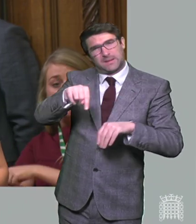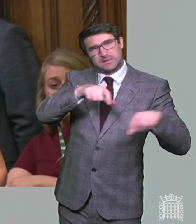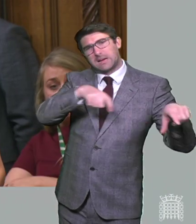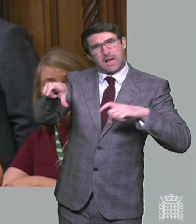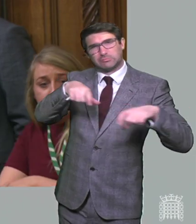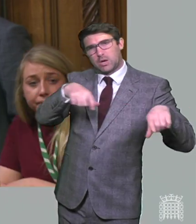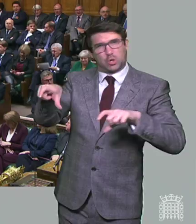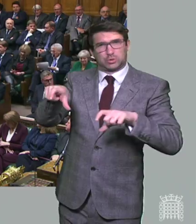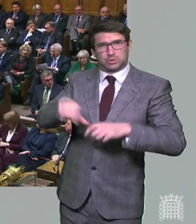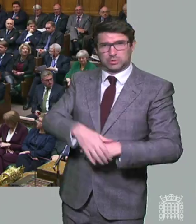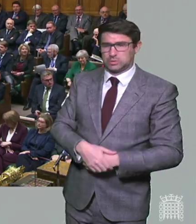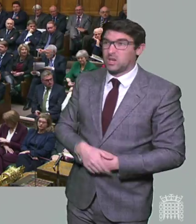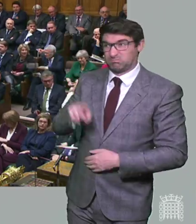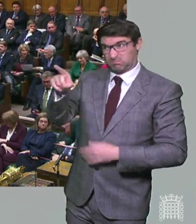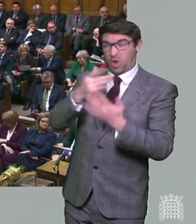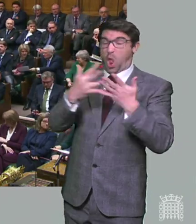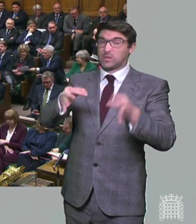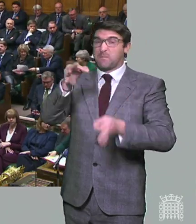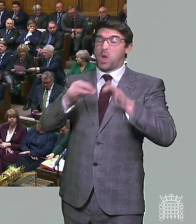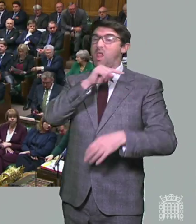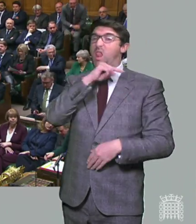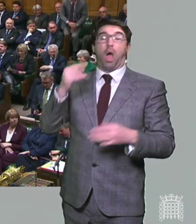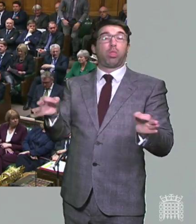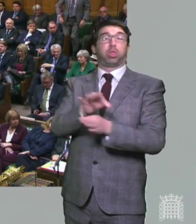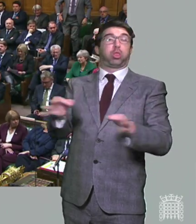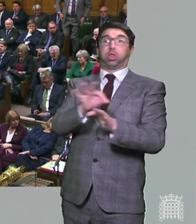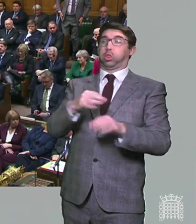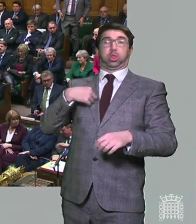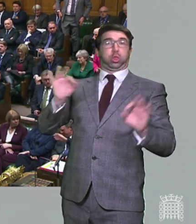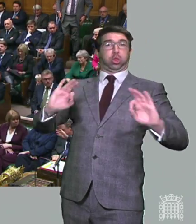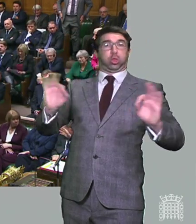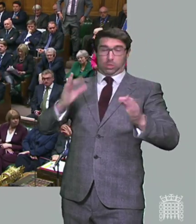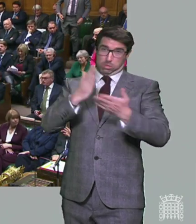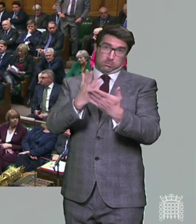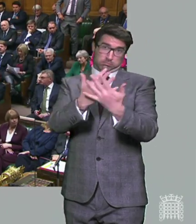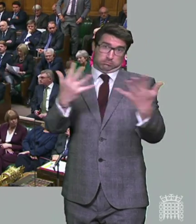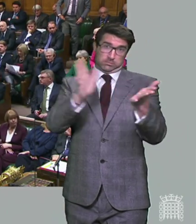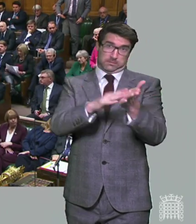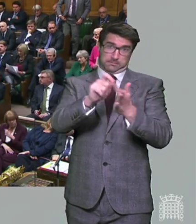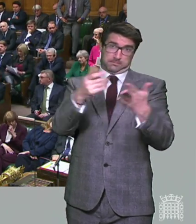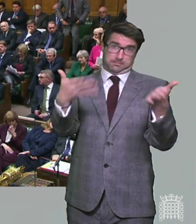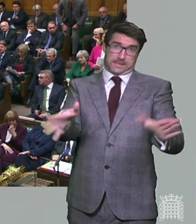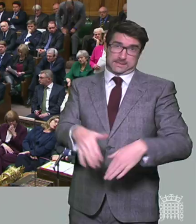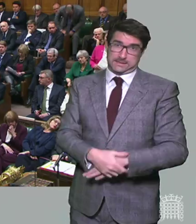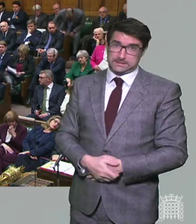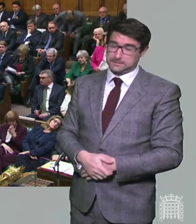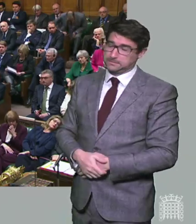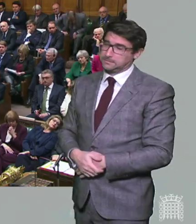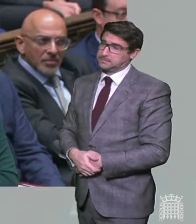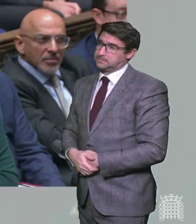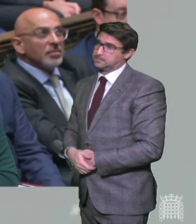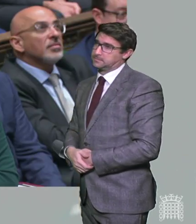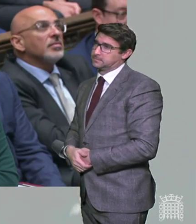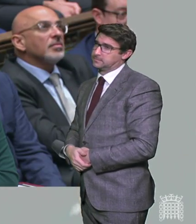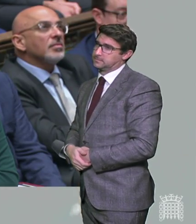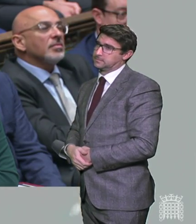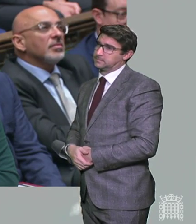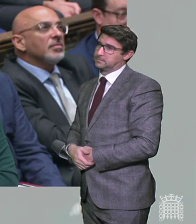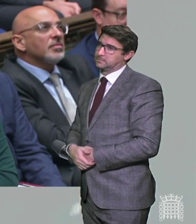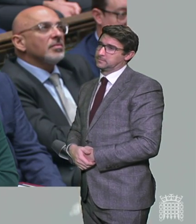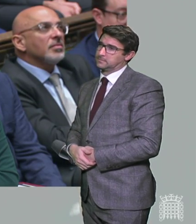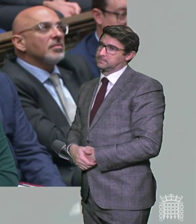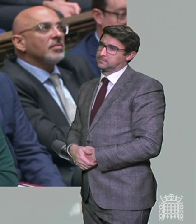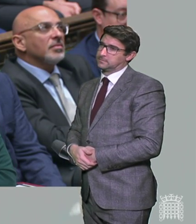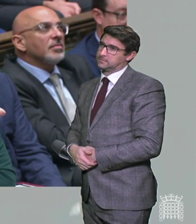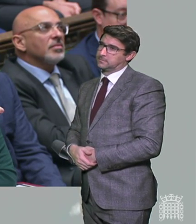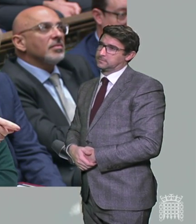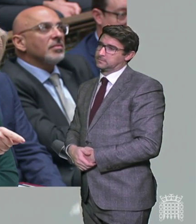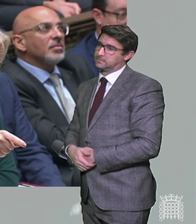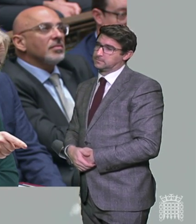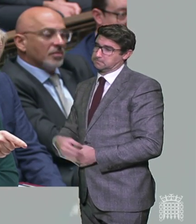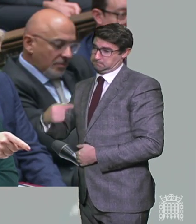My honourable Friend is absolutely right about our support for cleaner water.